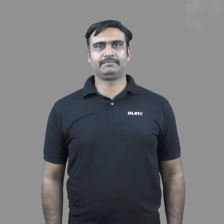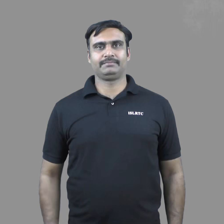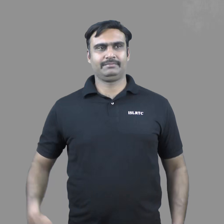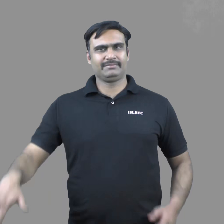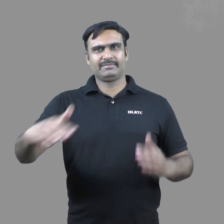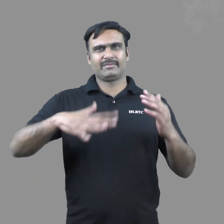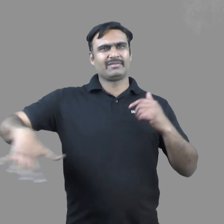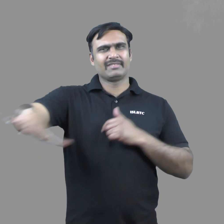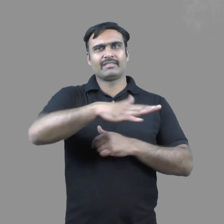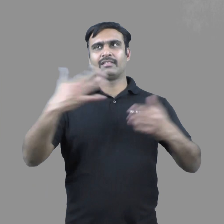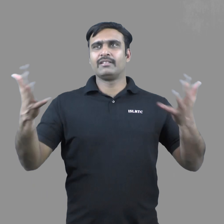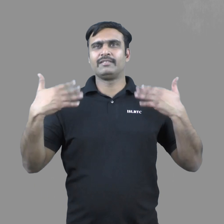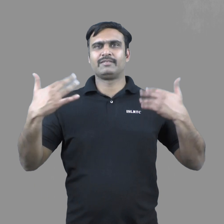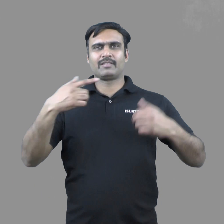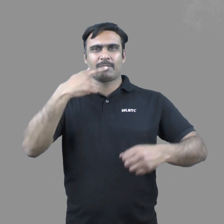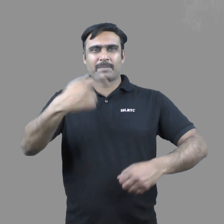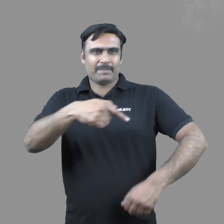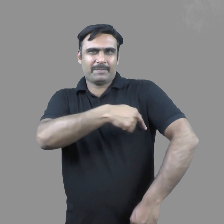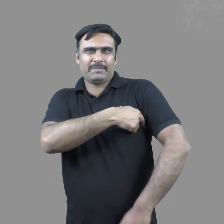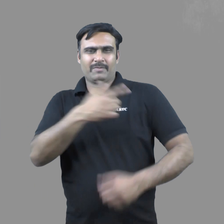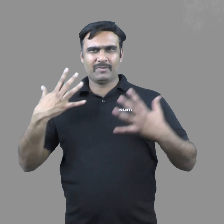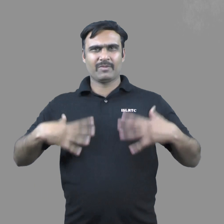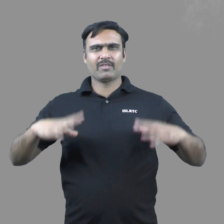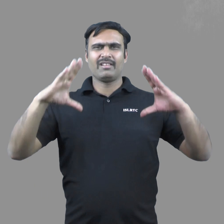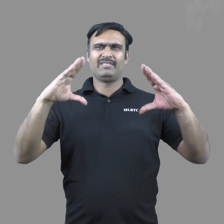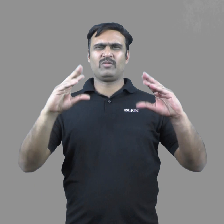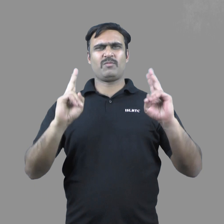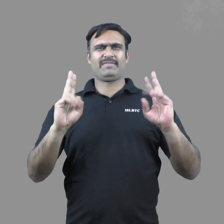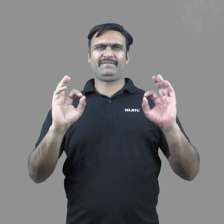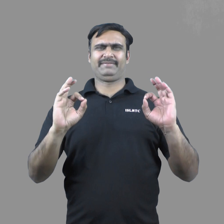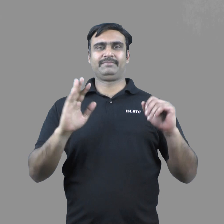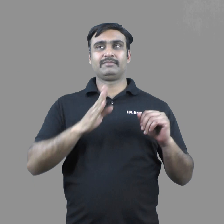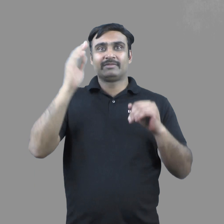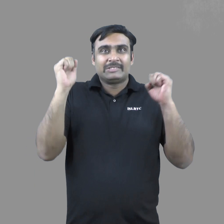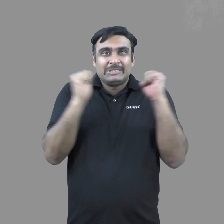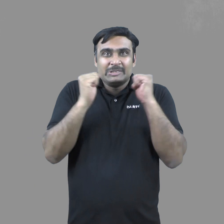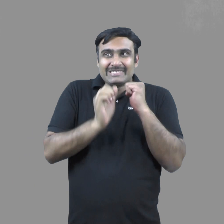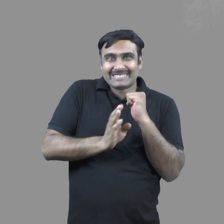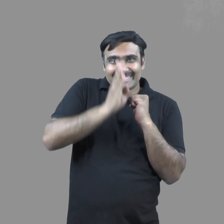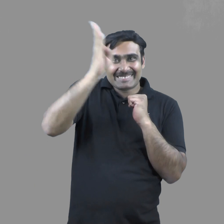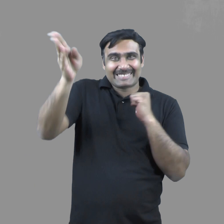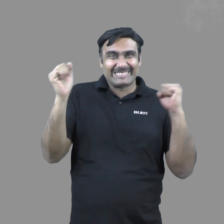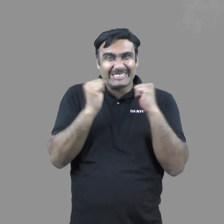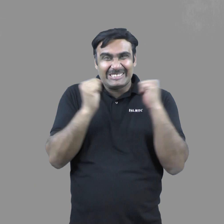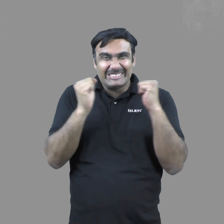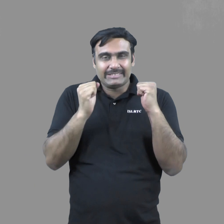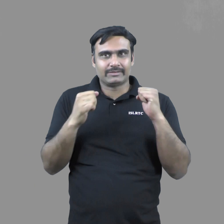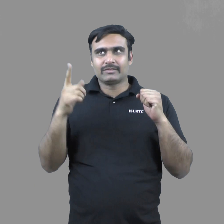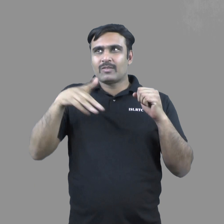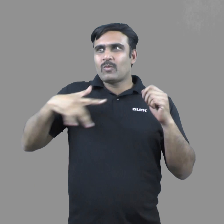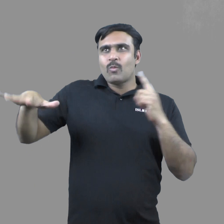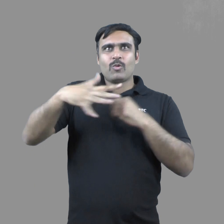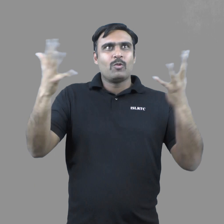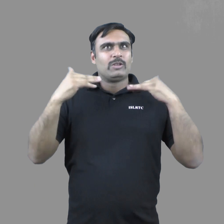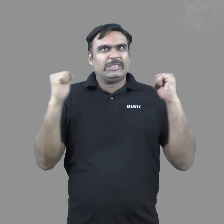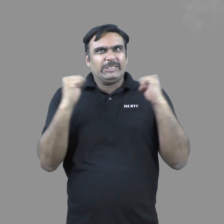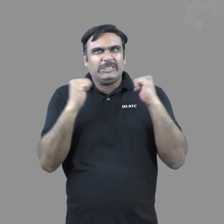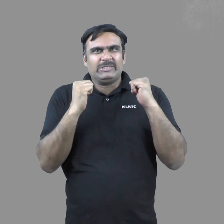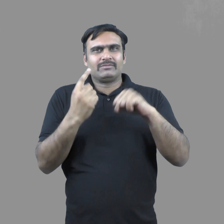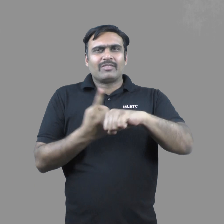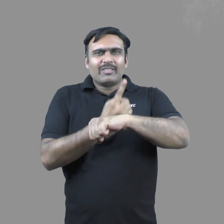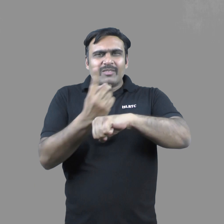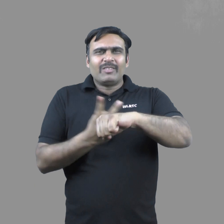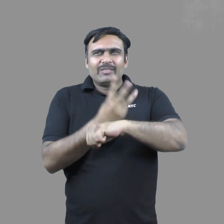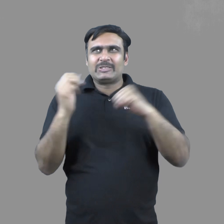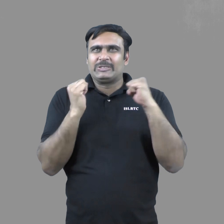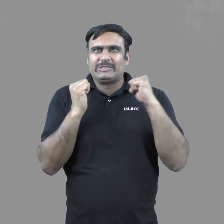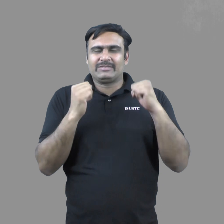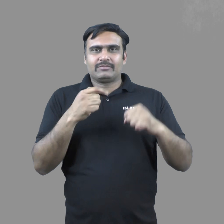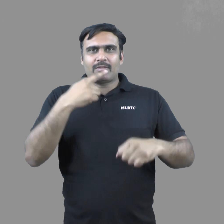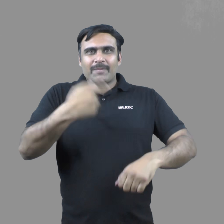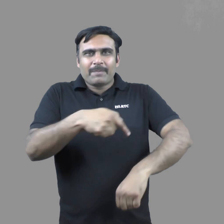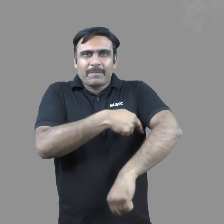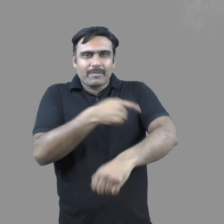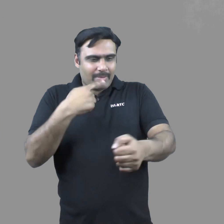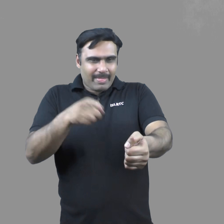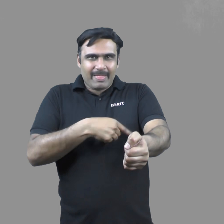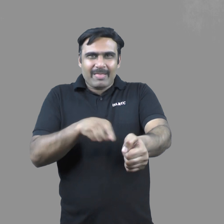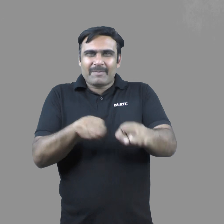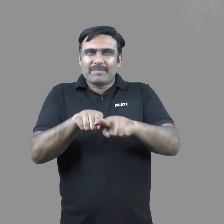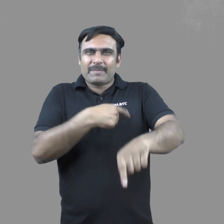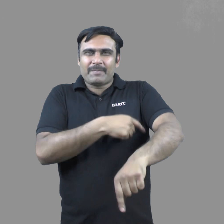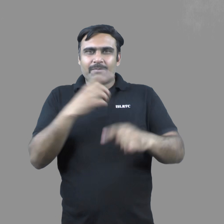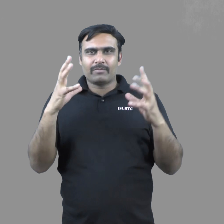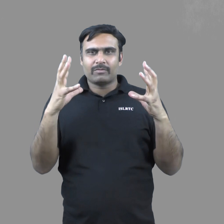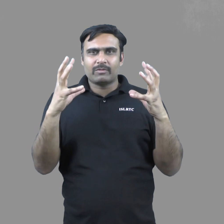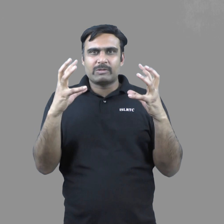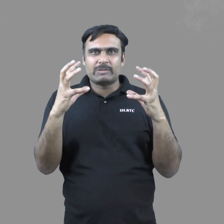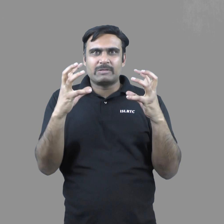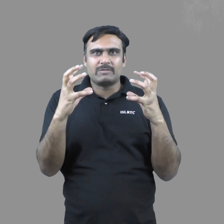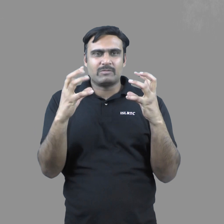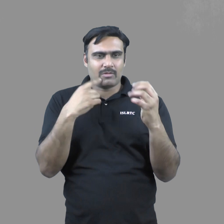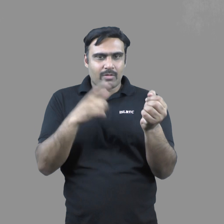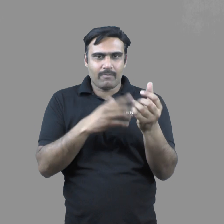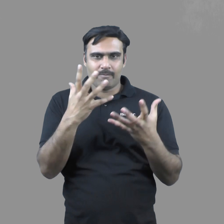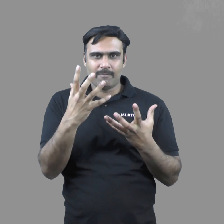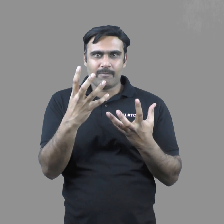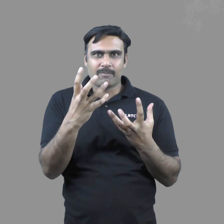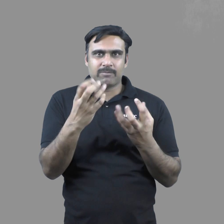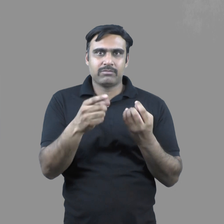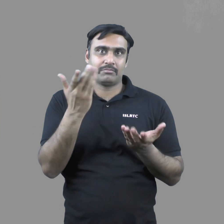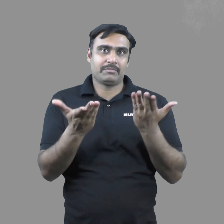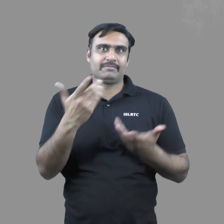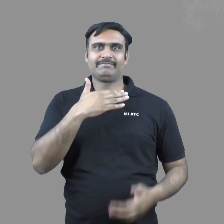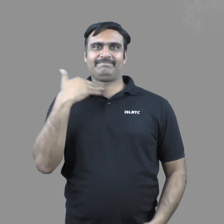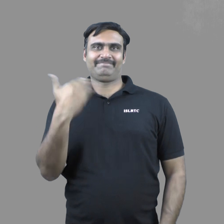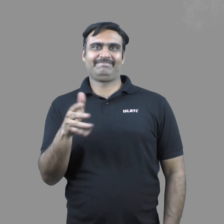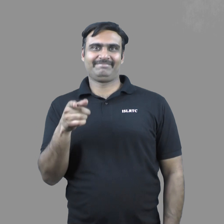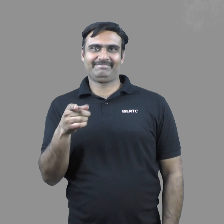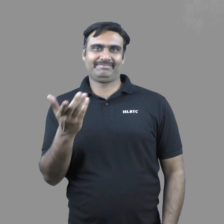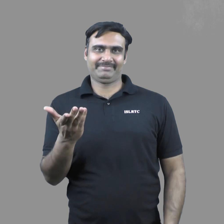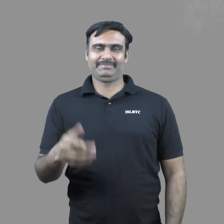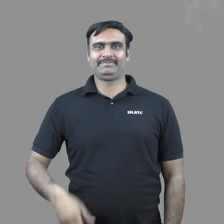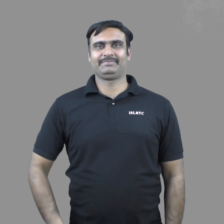Hypothermia